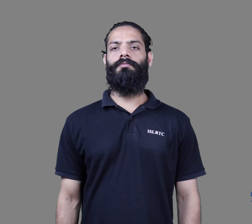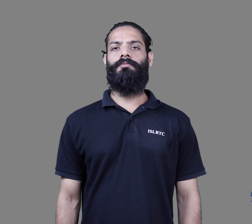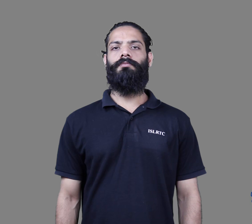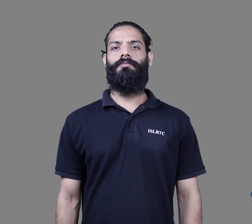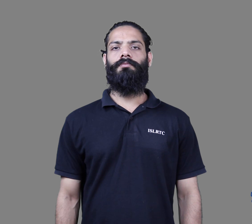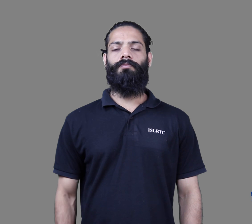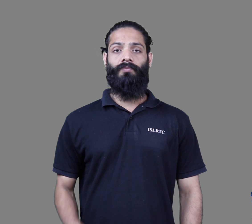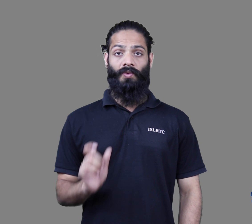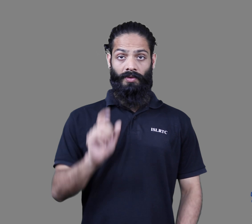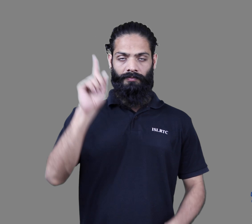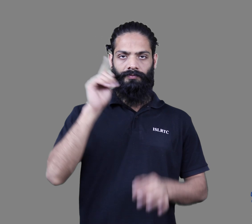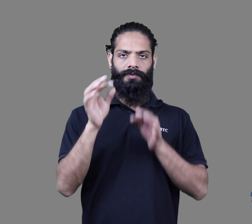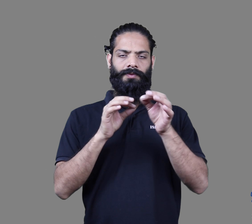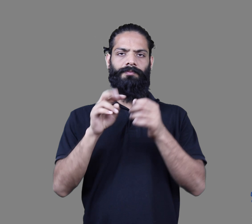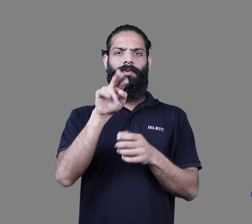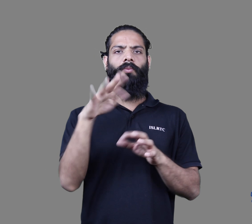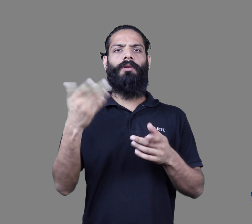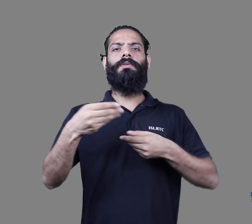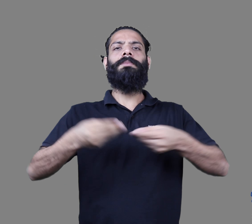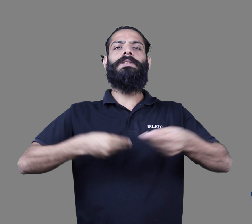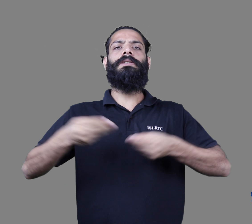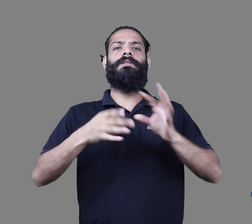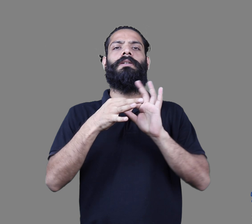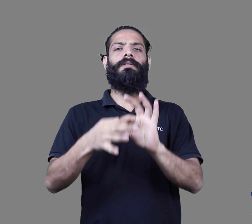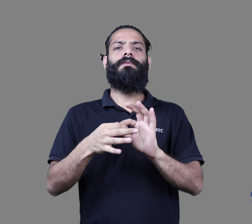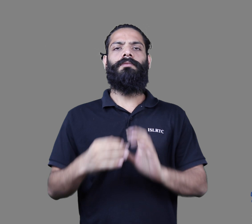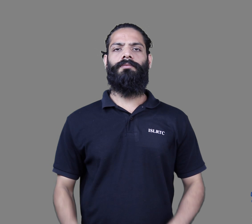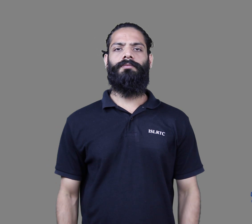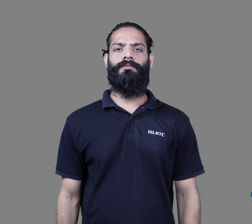Commercial